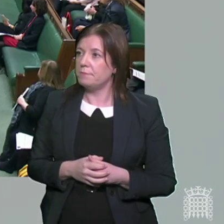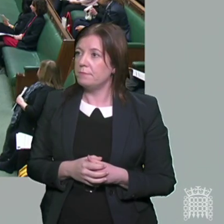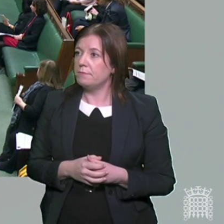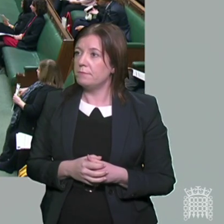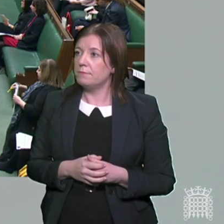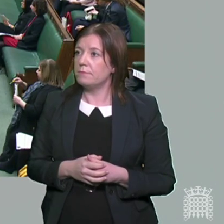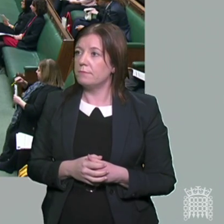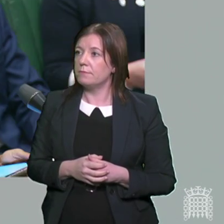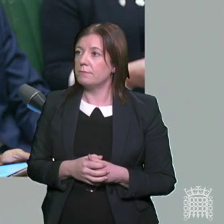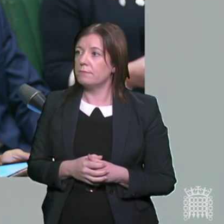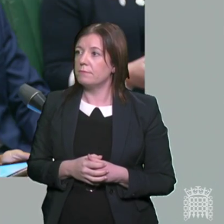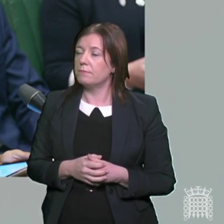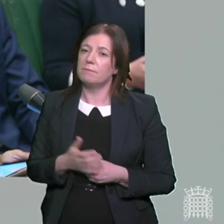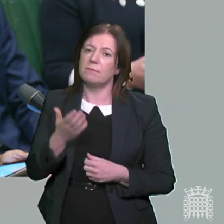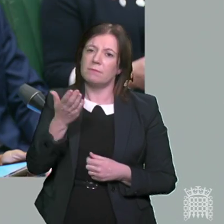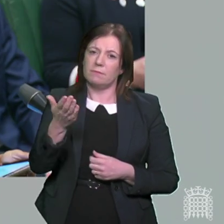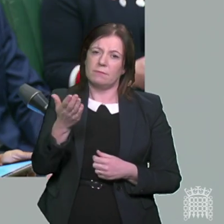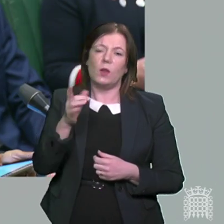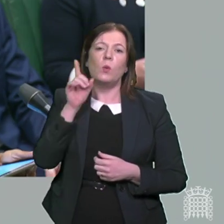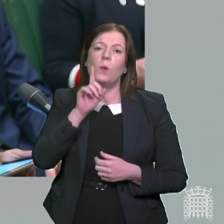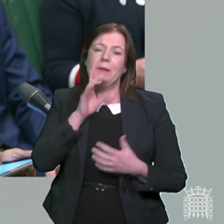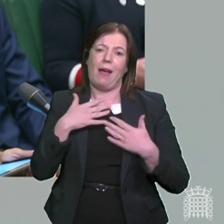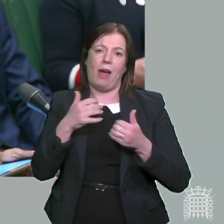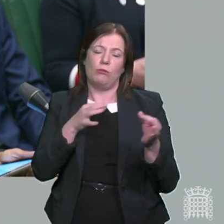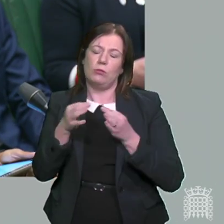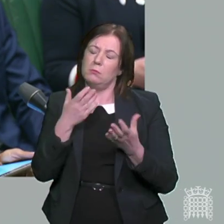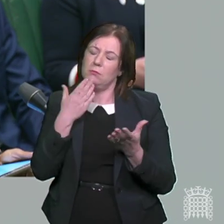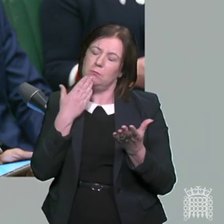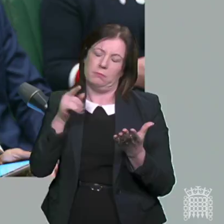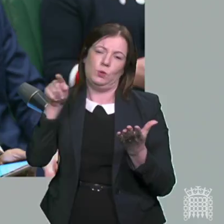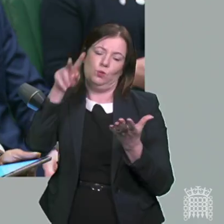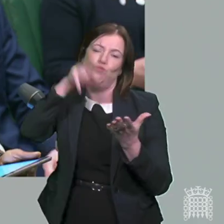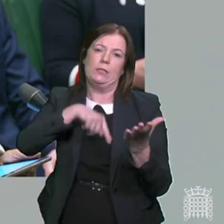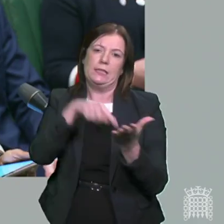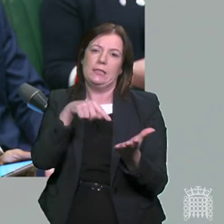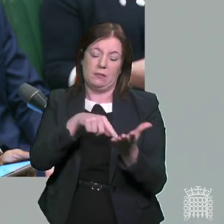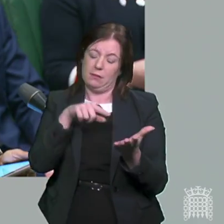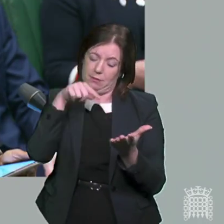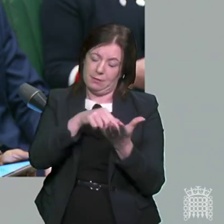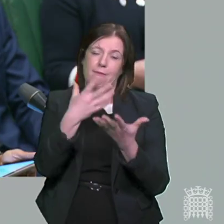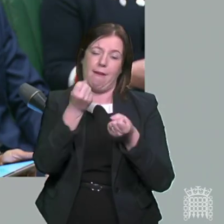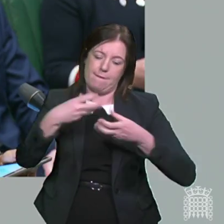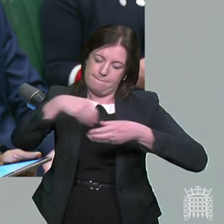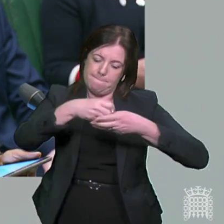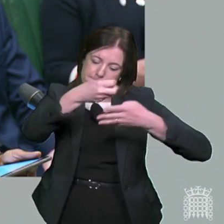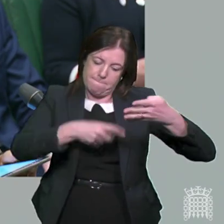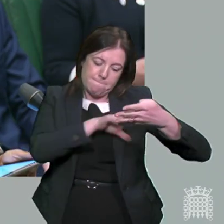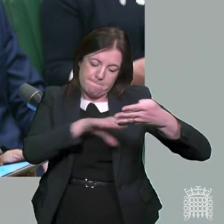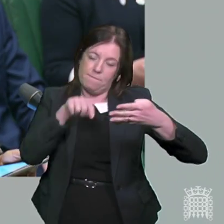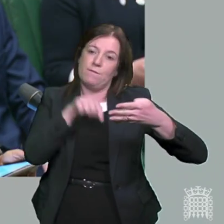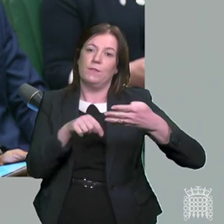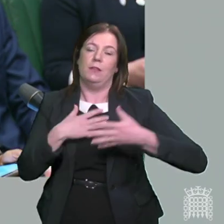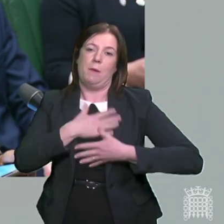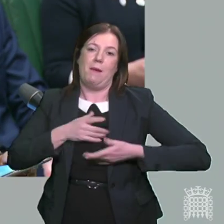I would ask the honourable Lady to read the women’s health strategy, in which she will see that the menopause is a priority area.